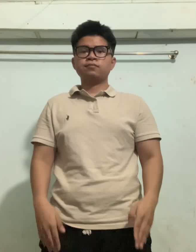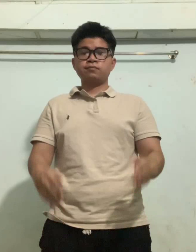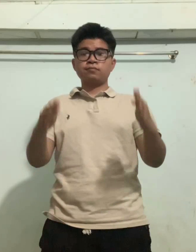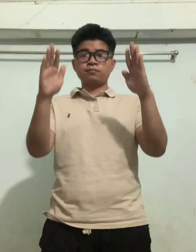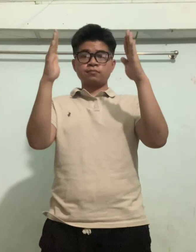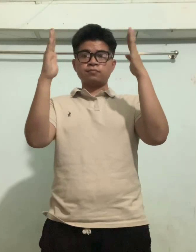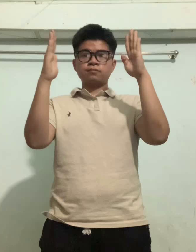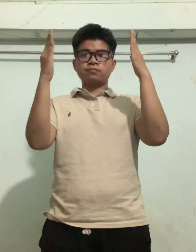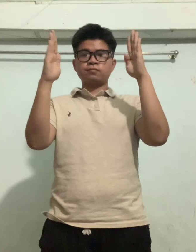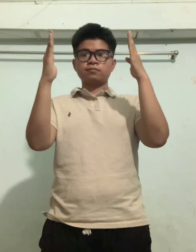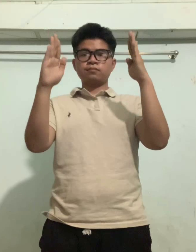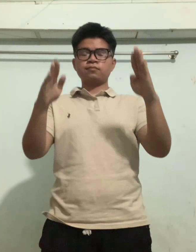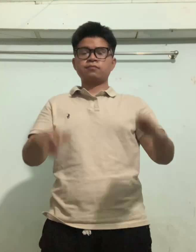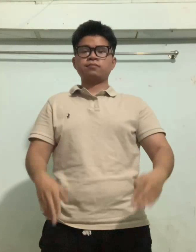vo tay